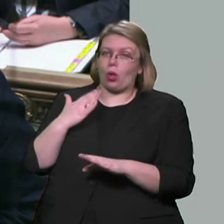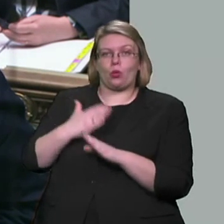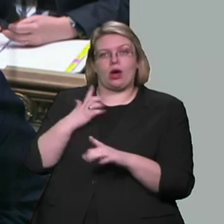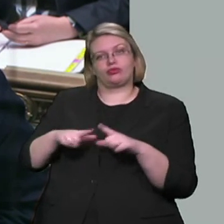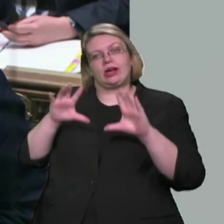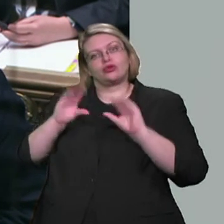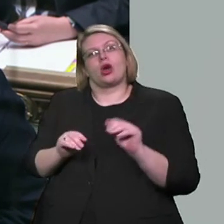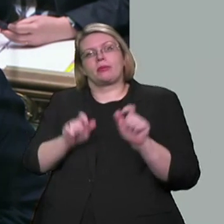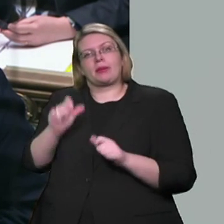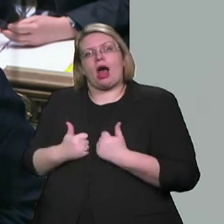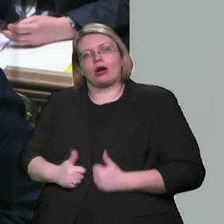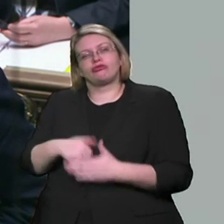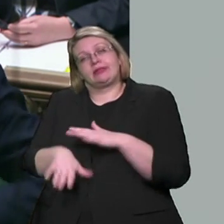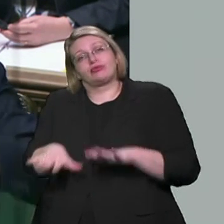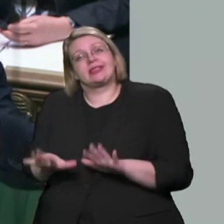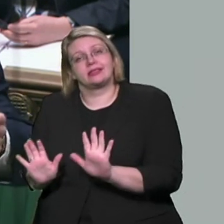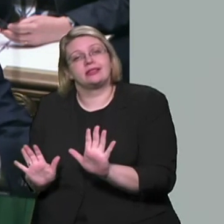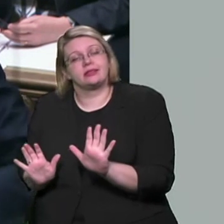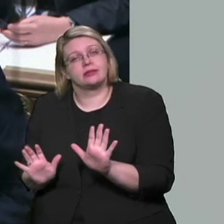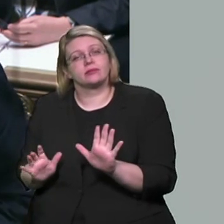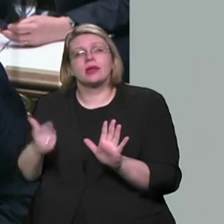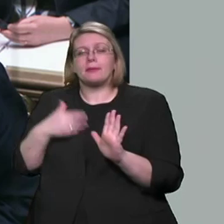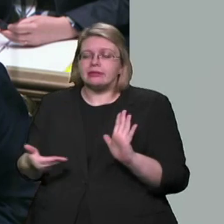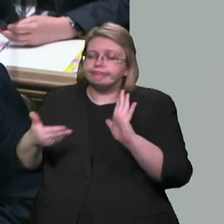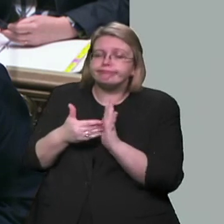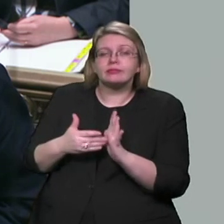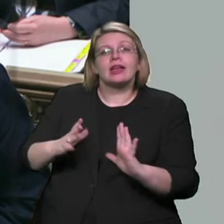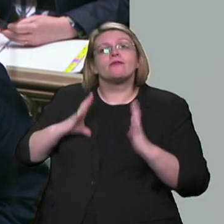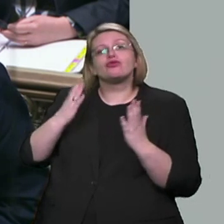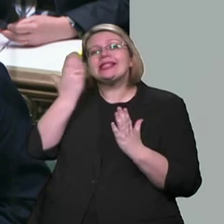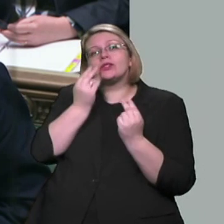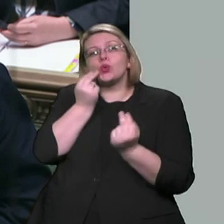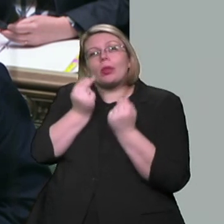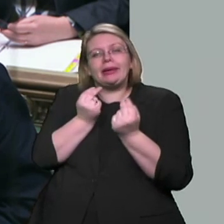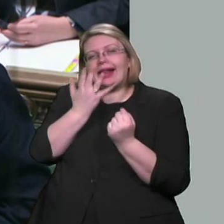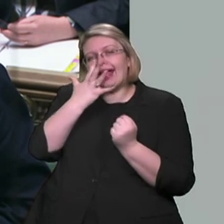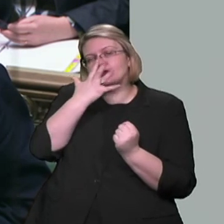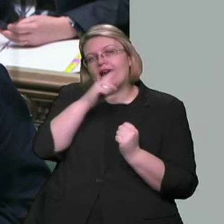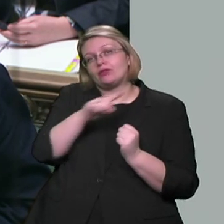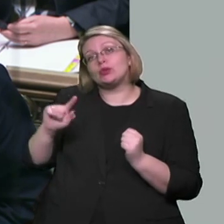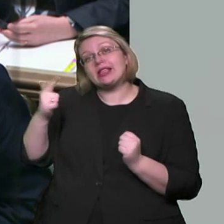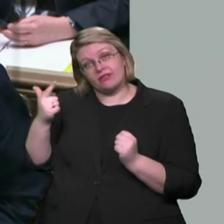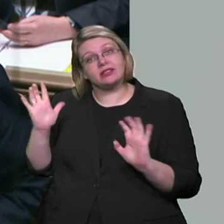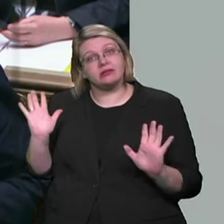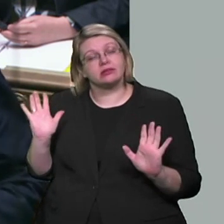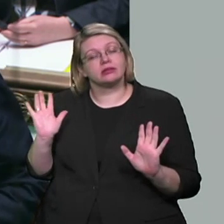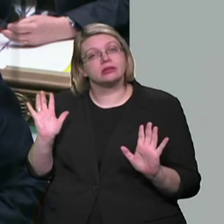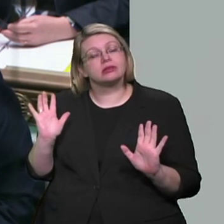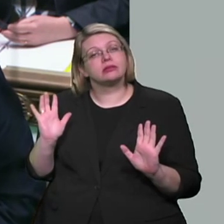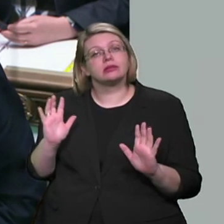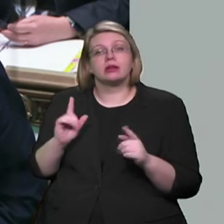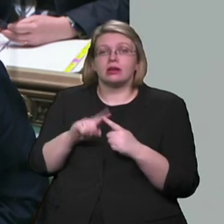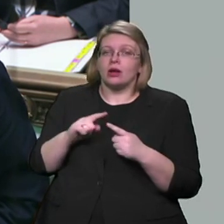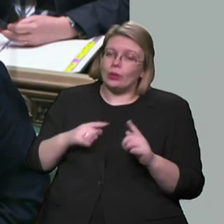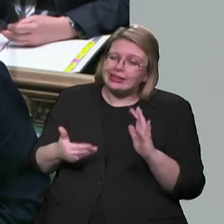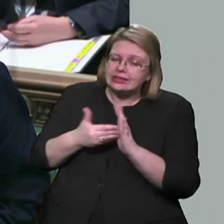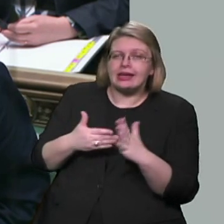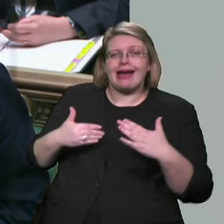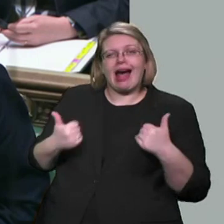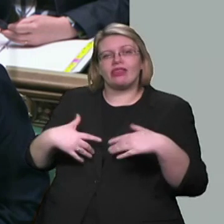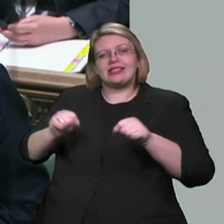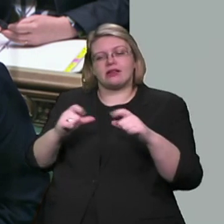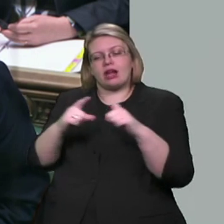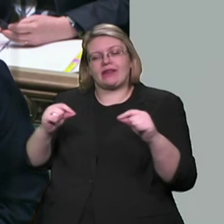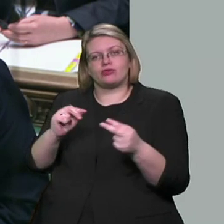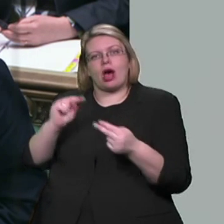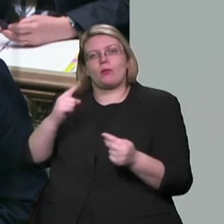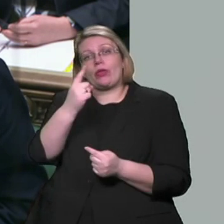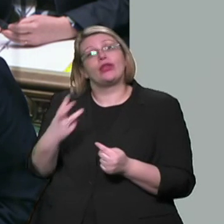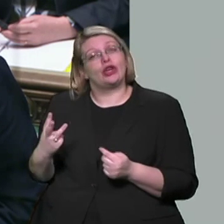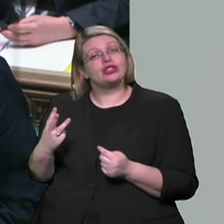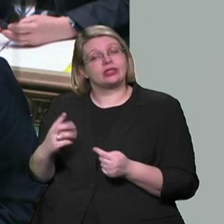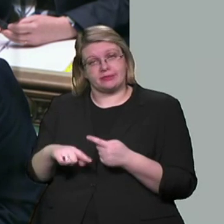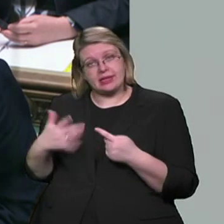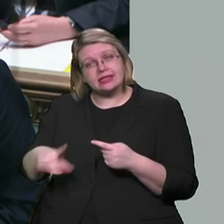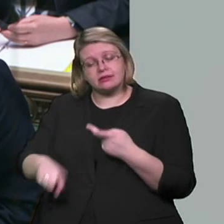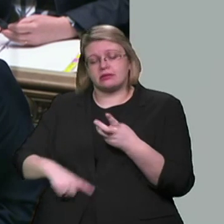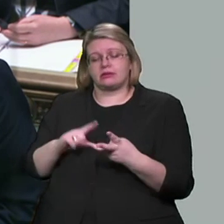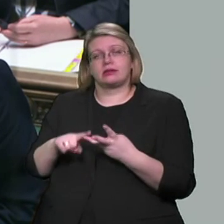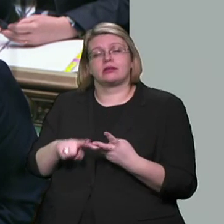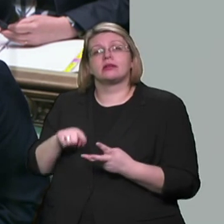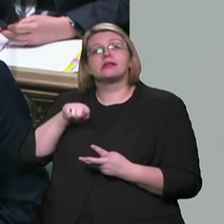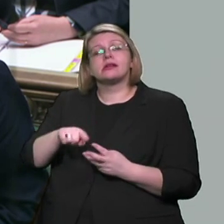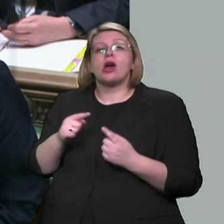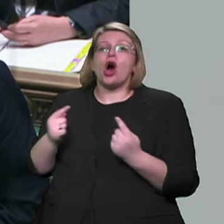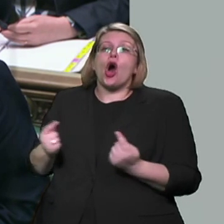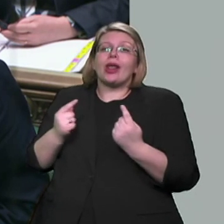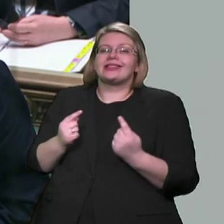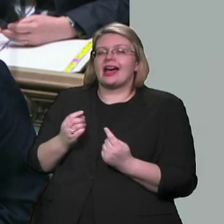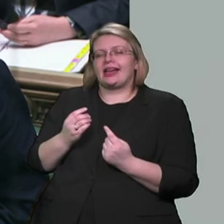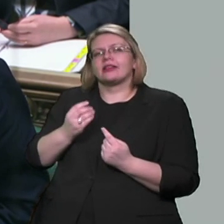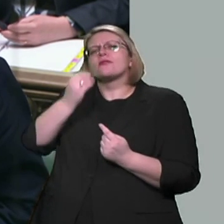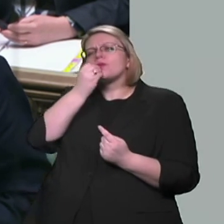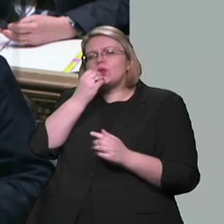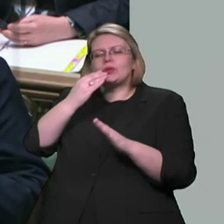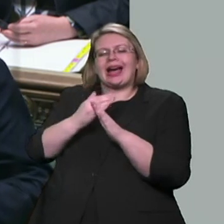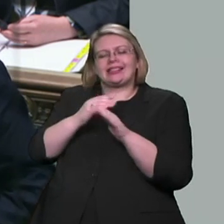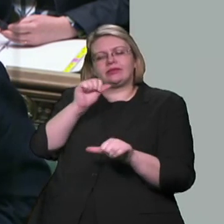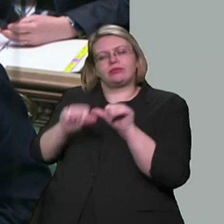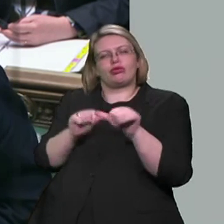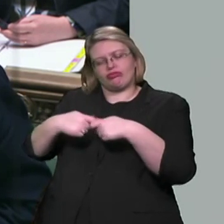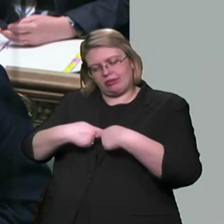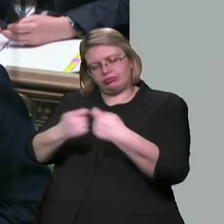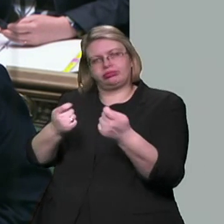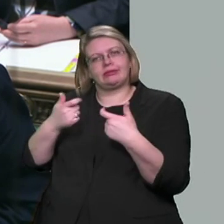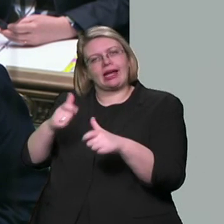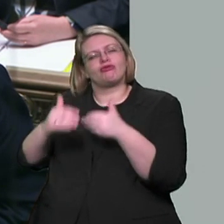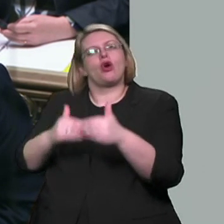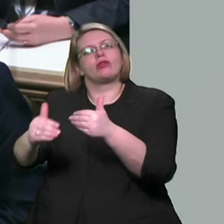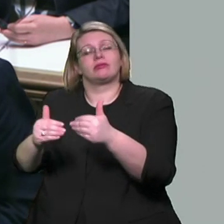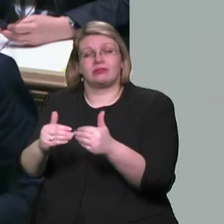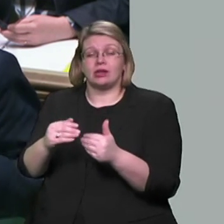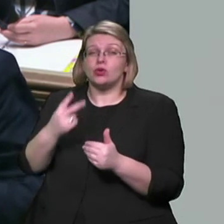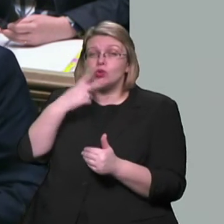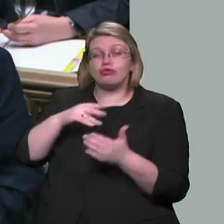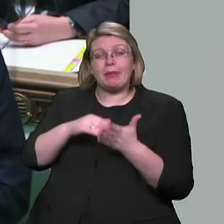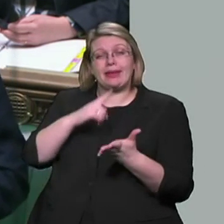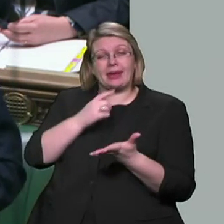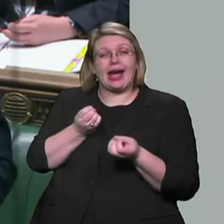To that end, we have expanded free school meals for five to seven-year-olds, which helps 1.3 million children, we have boosted the Healthy Start vouchers by one third and, of course, the holiday food and activities programme continues to run, with a £200 million fund.